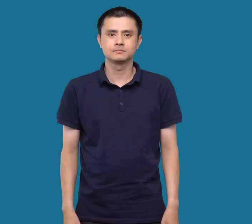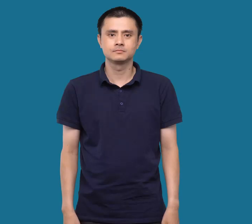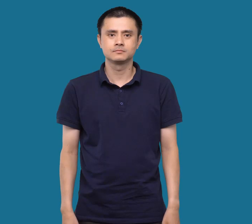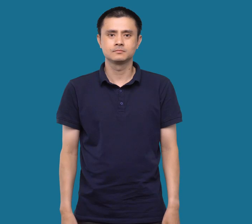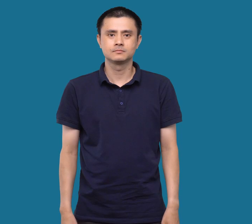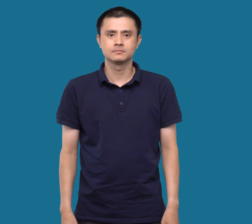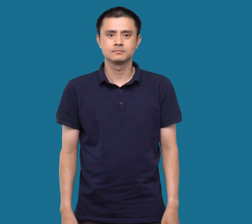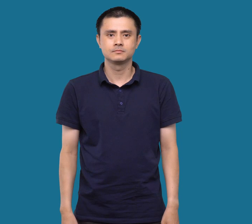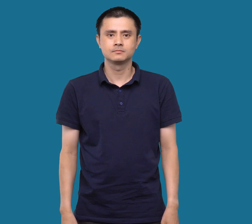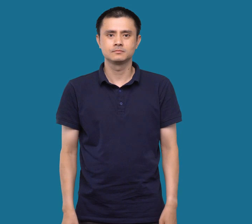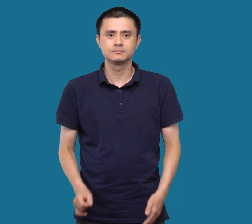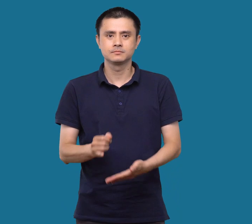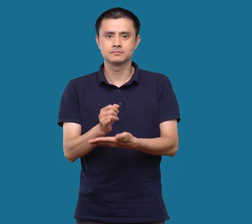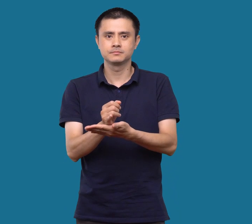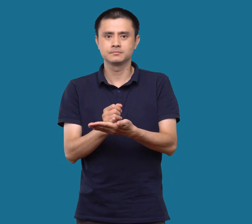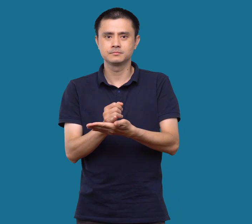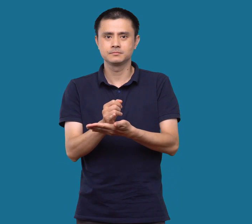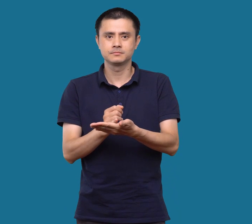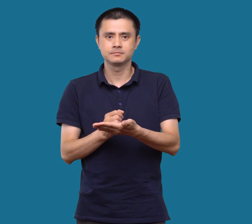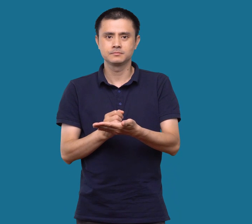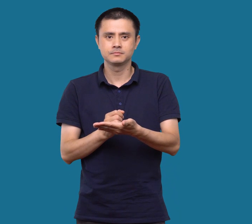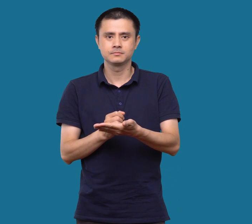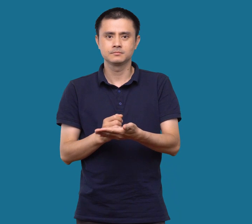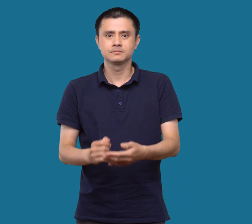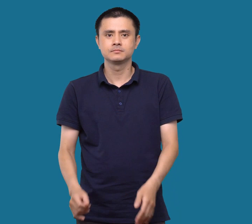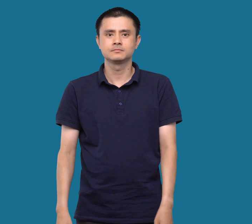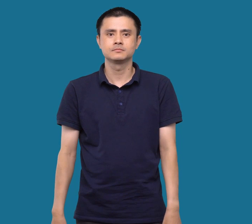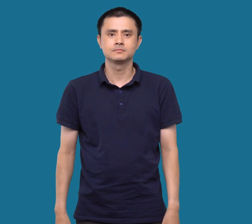in (ấn)